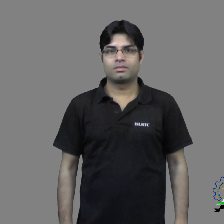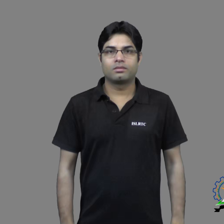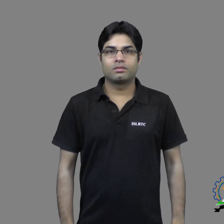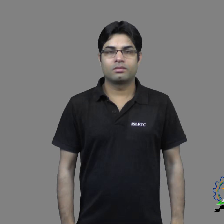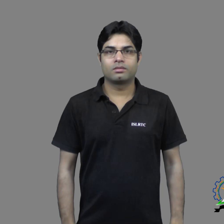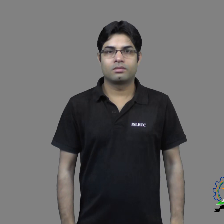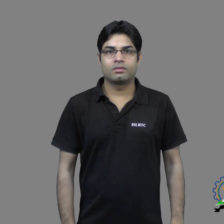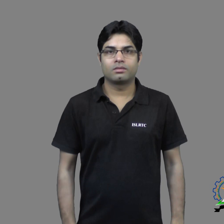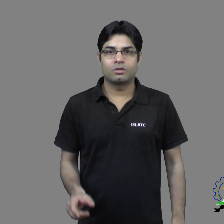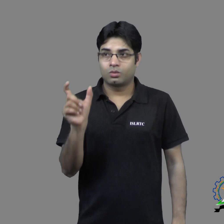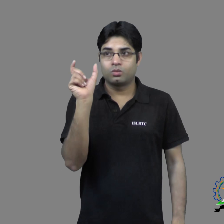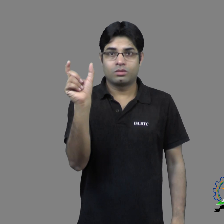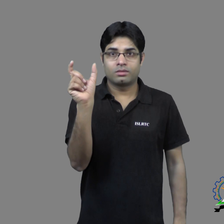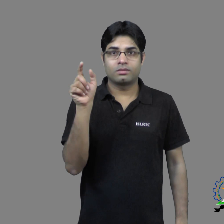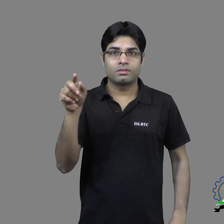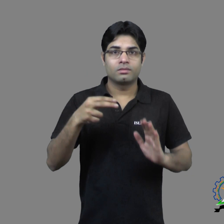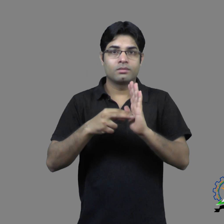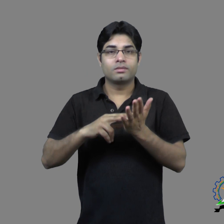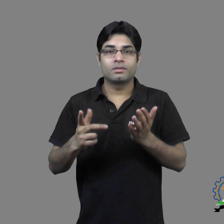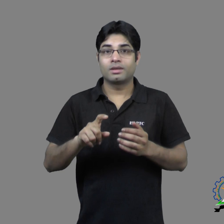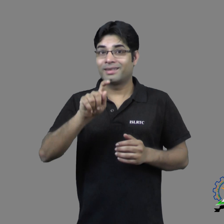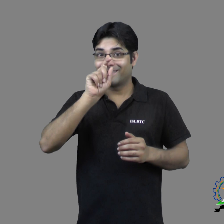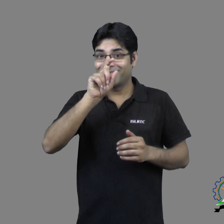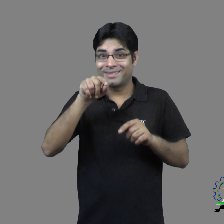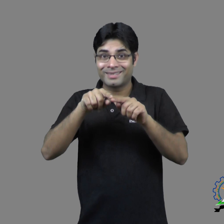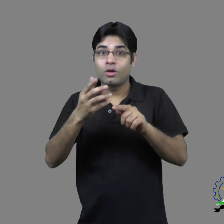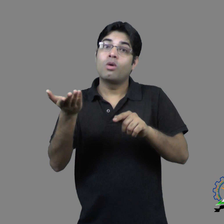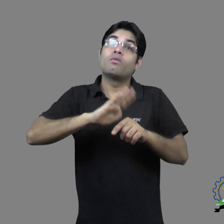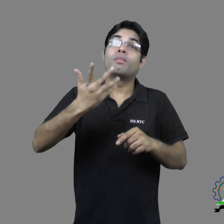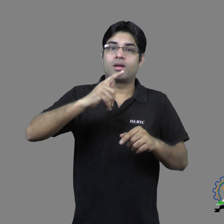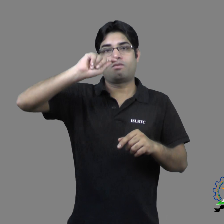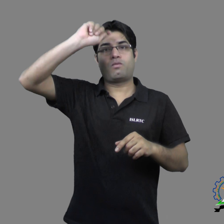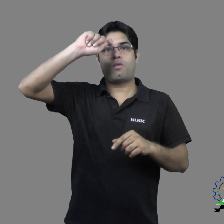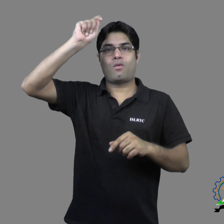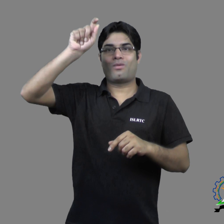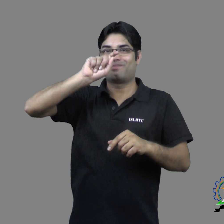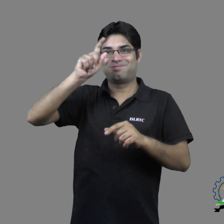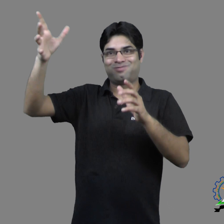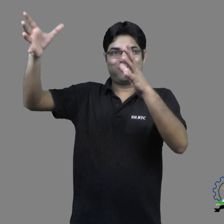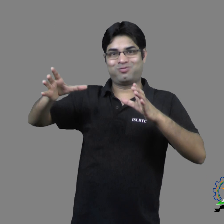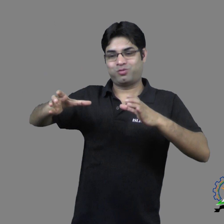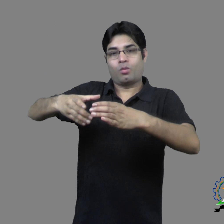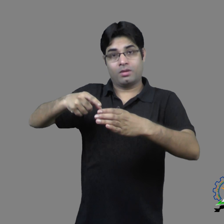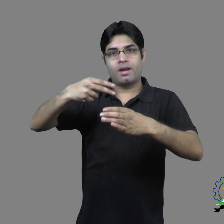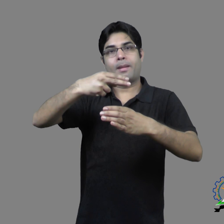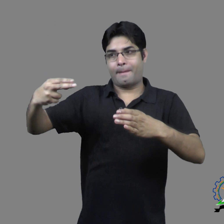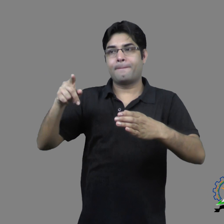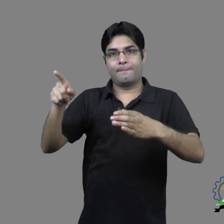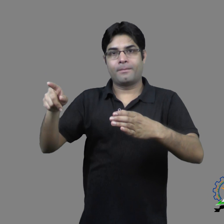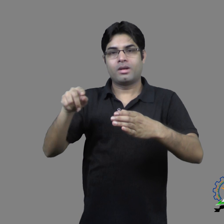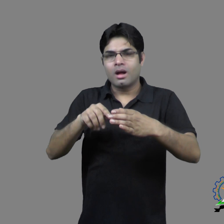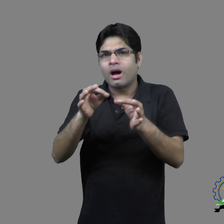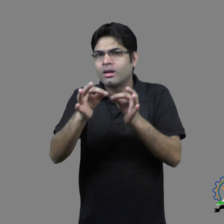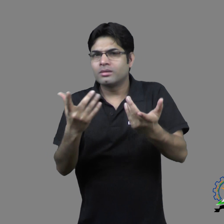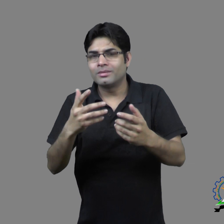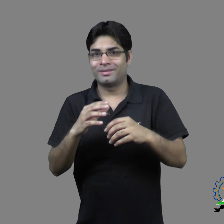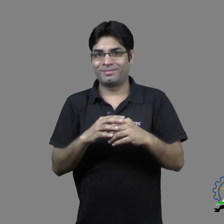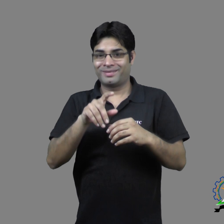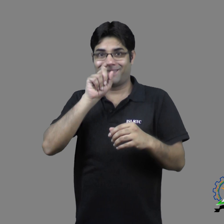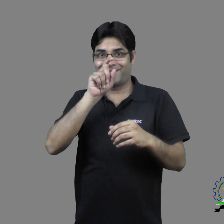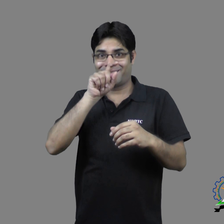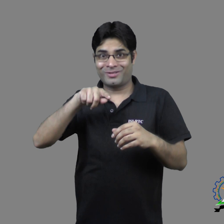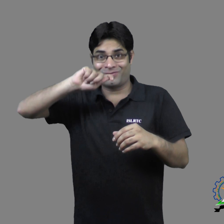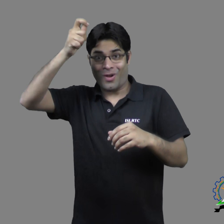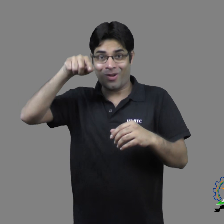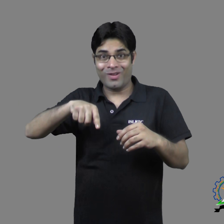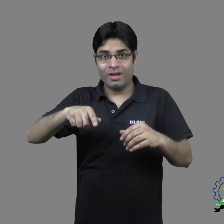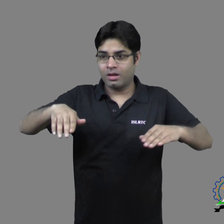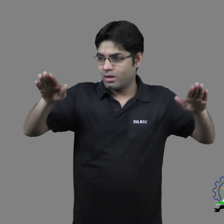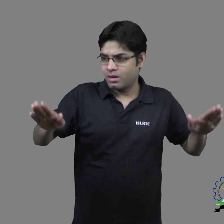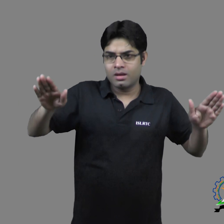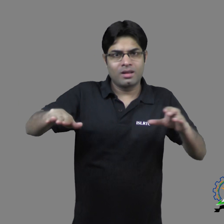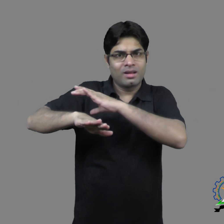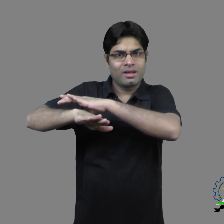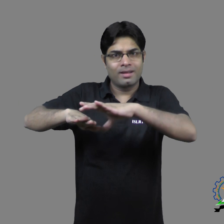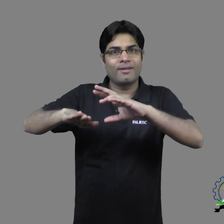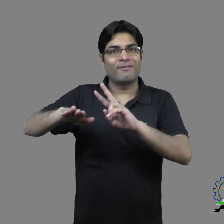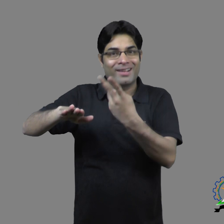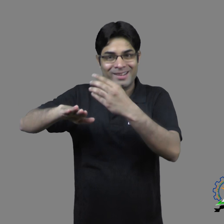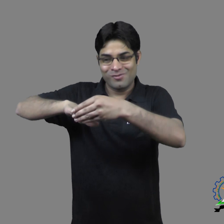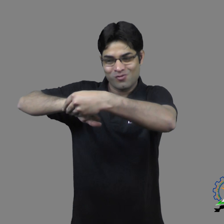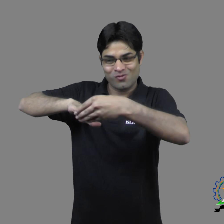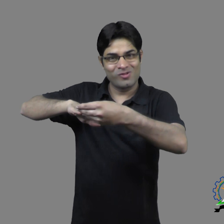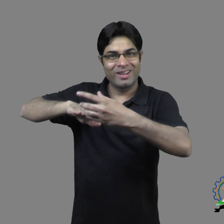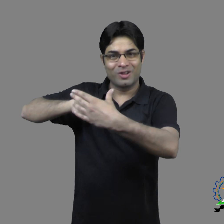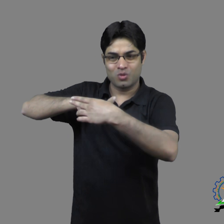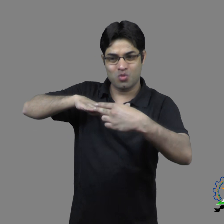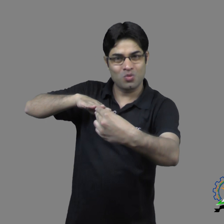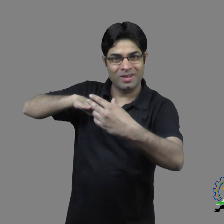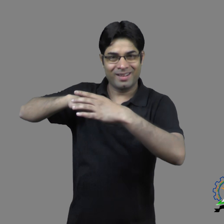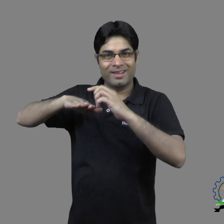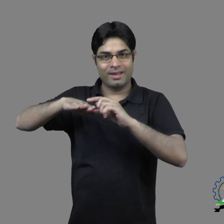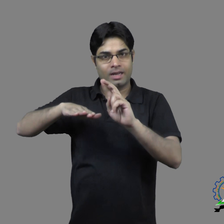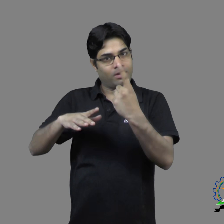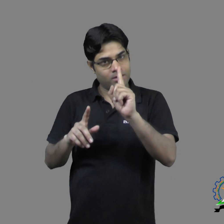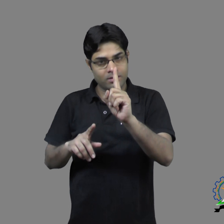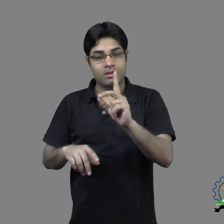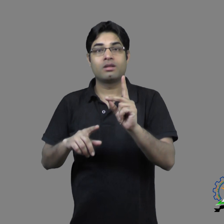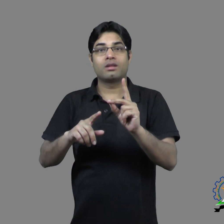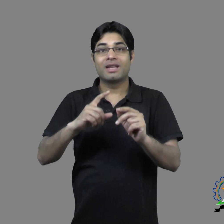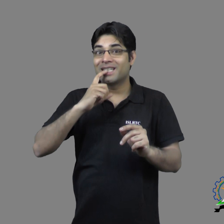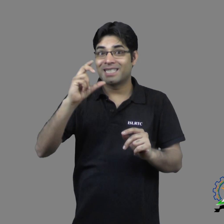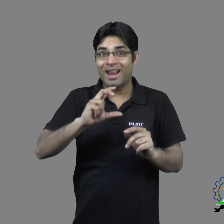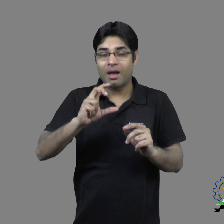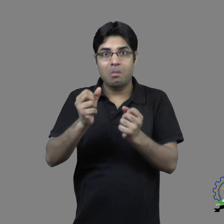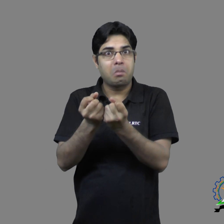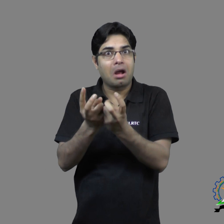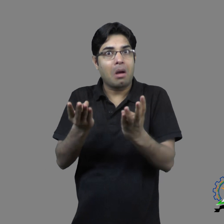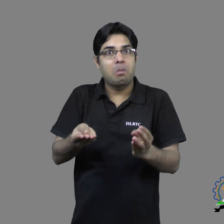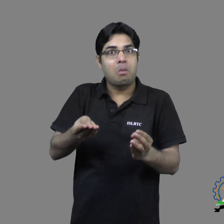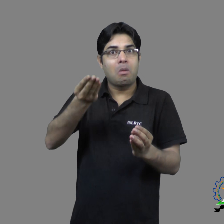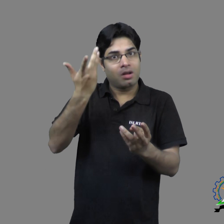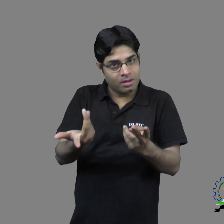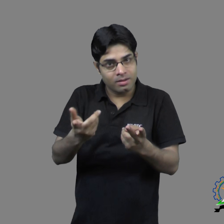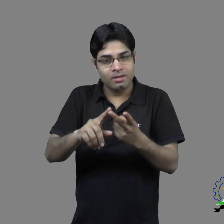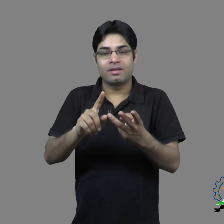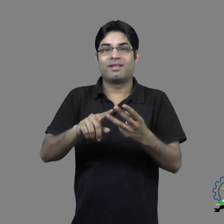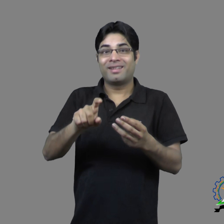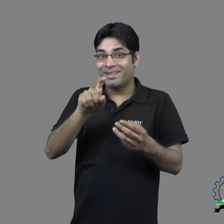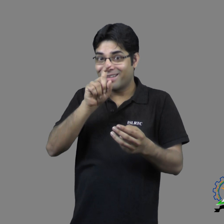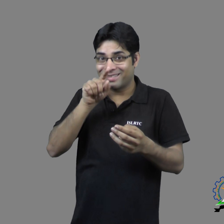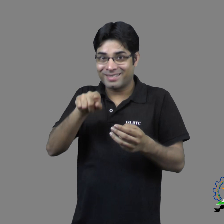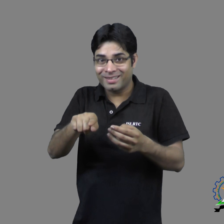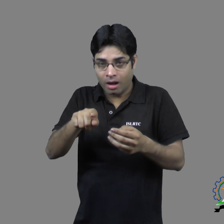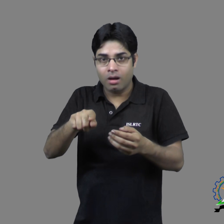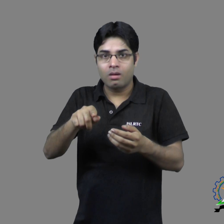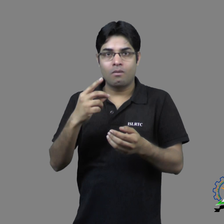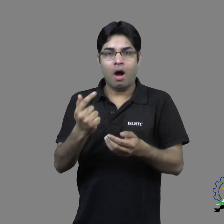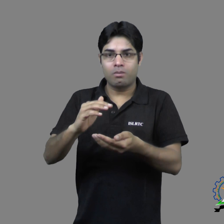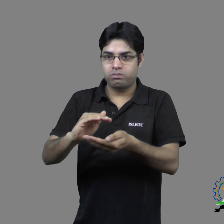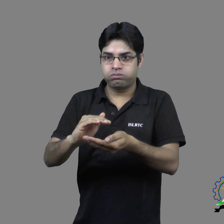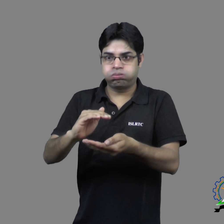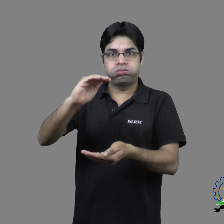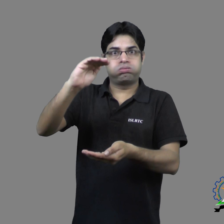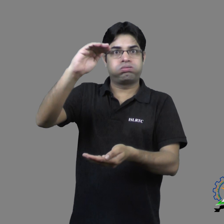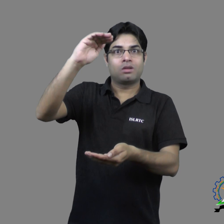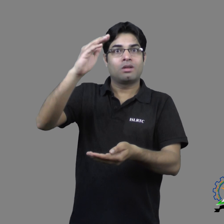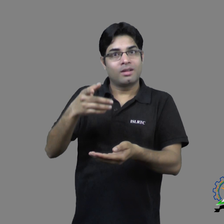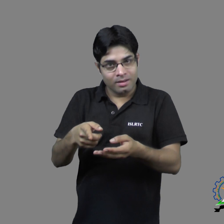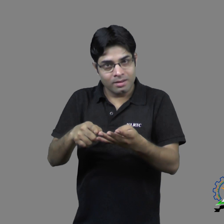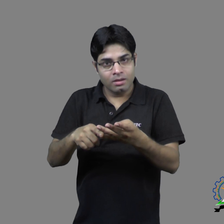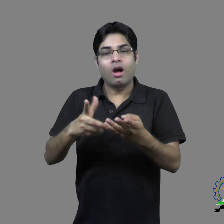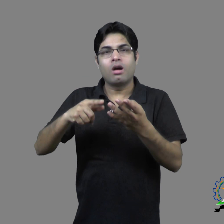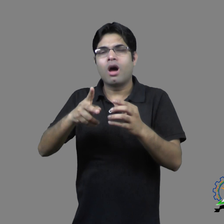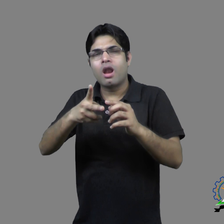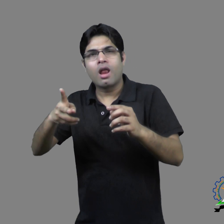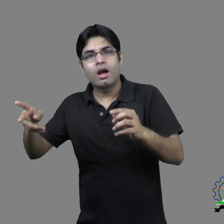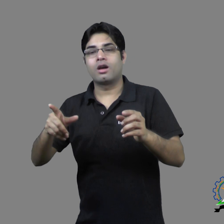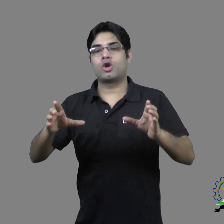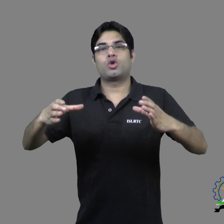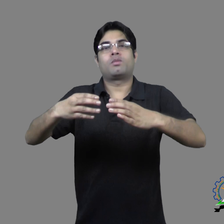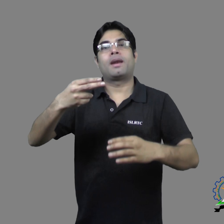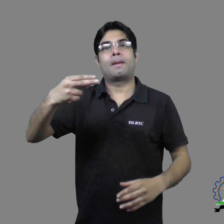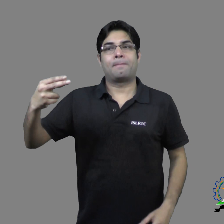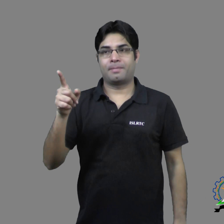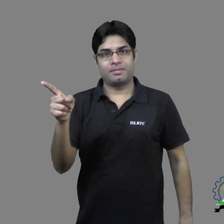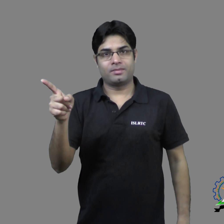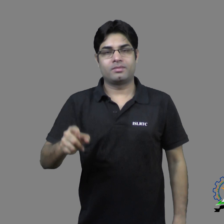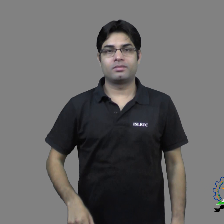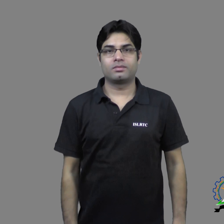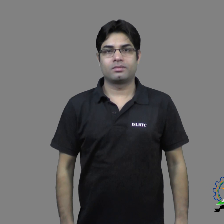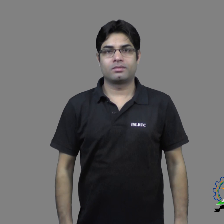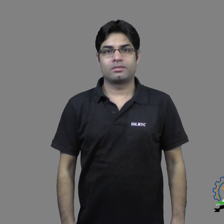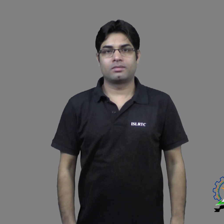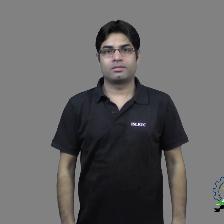Exotic Breeds Of Poultry